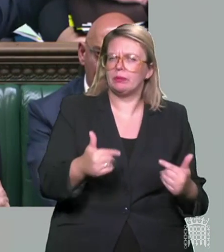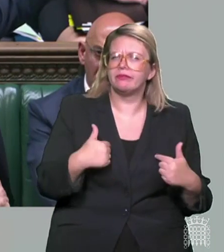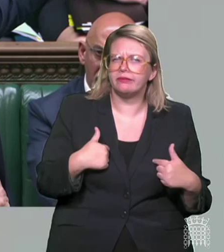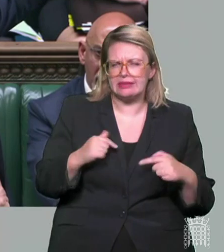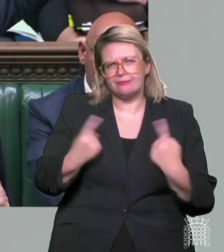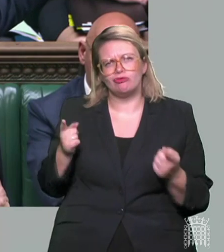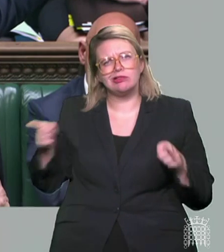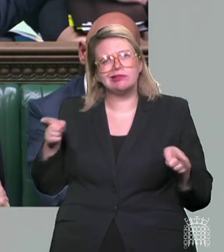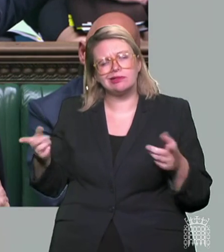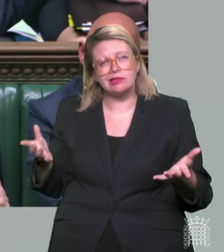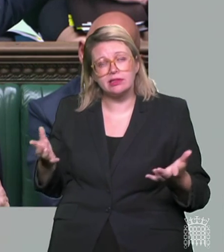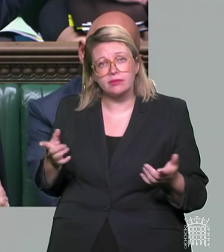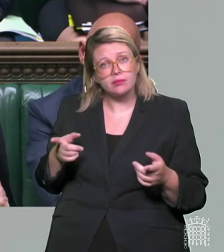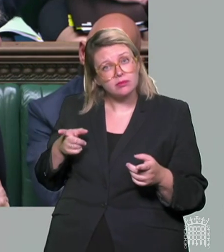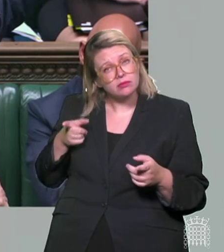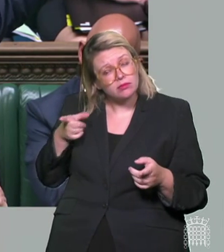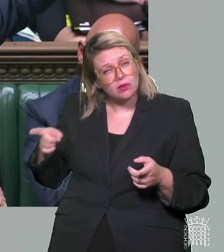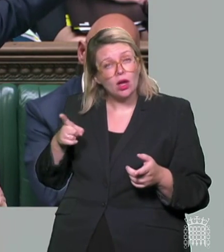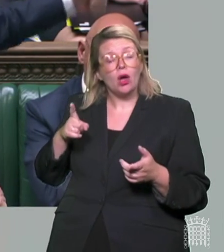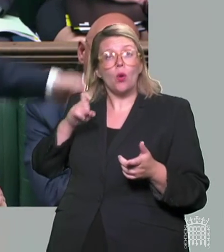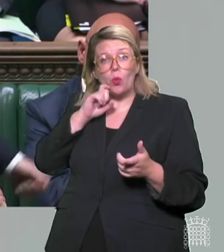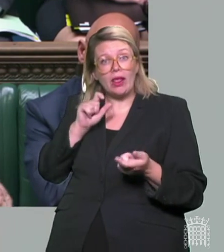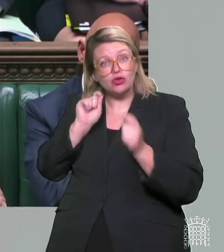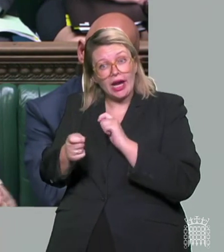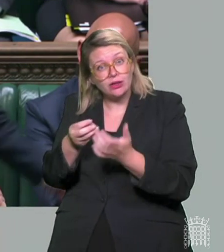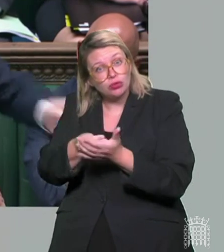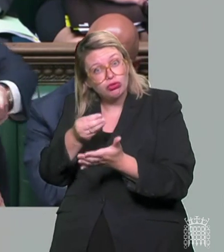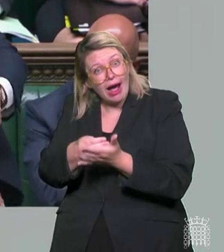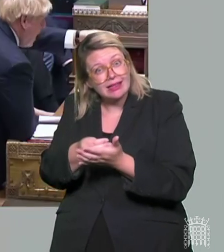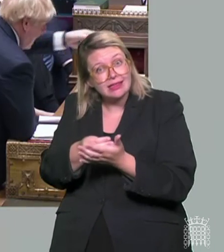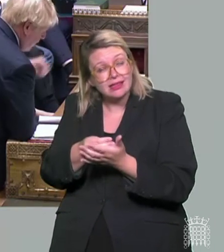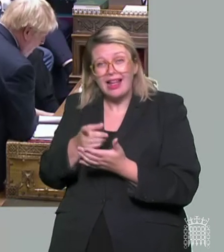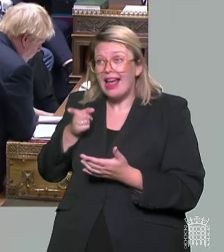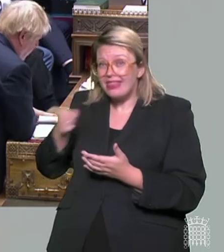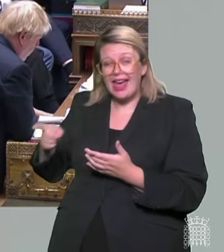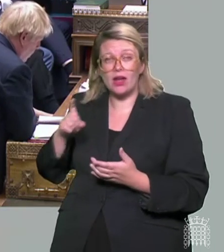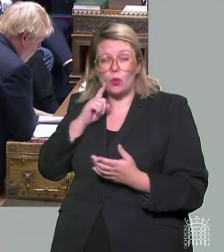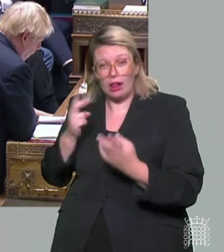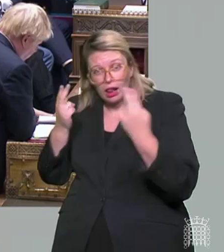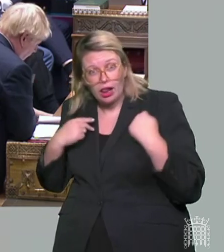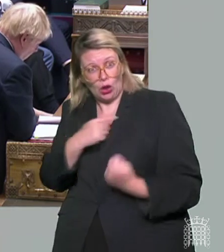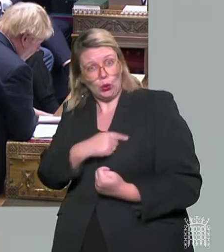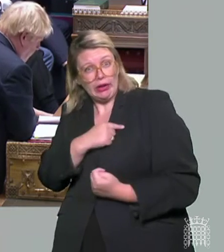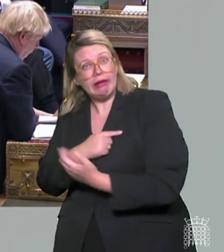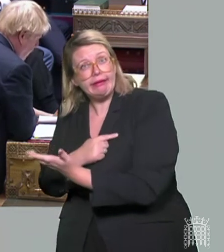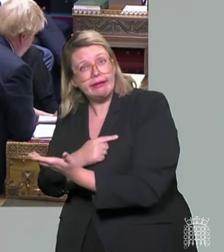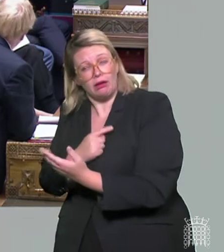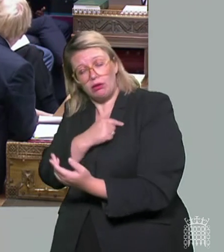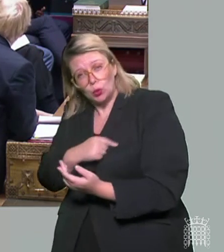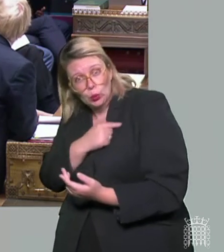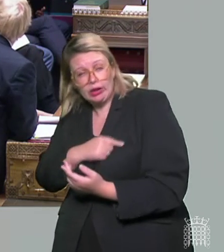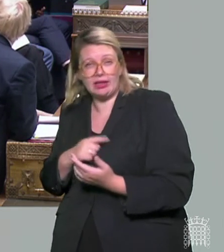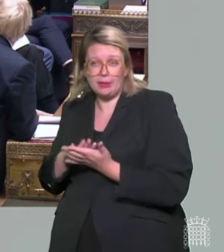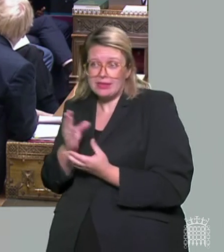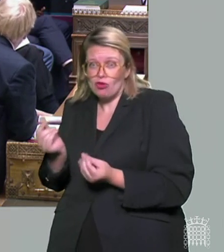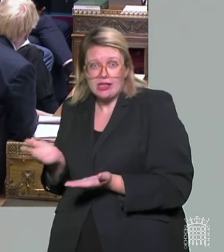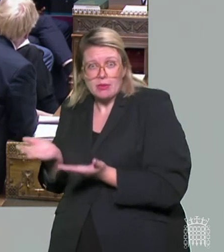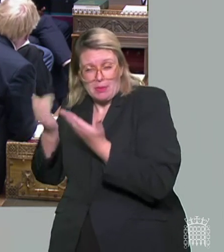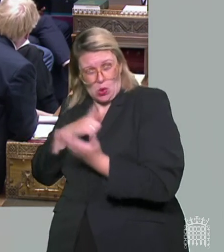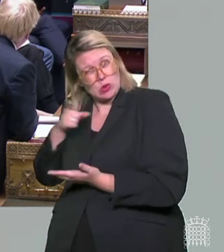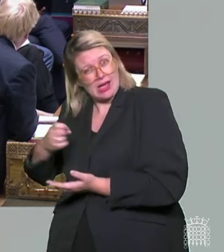We are going to control prices by not giving in to the union barons; they are paid by the union barons and they are proud of it.